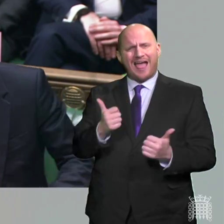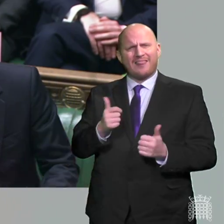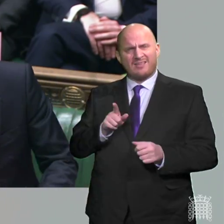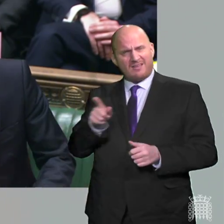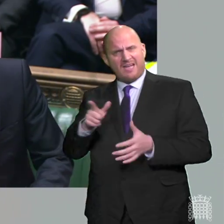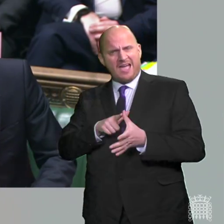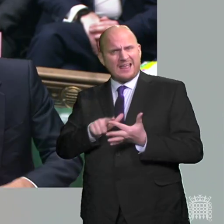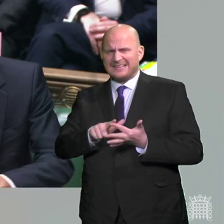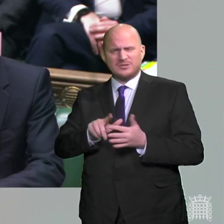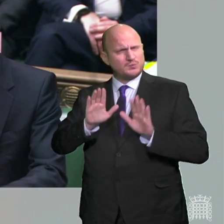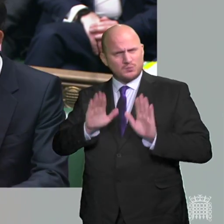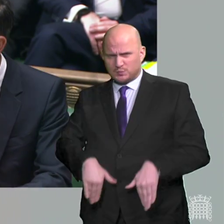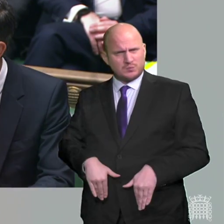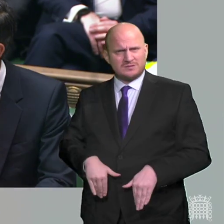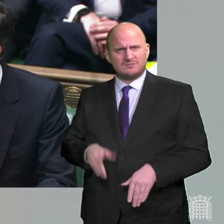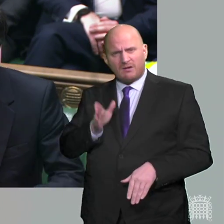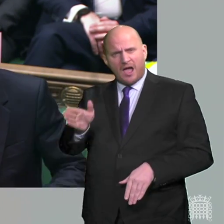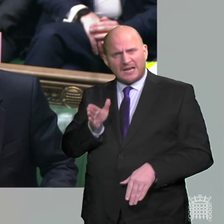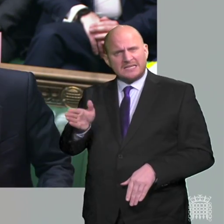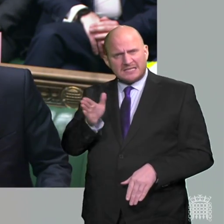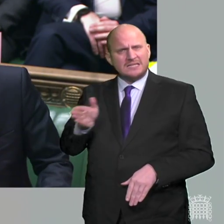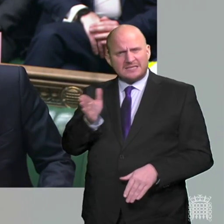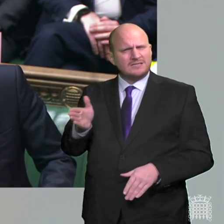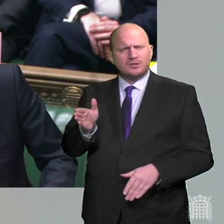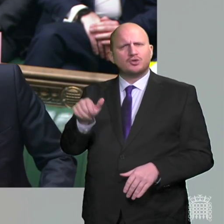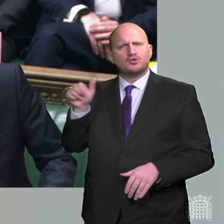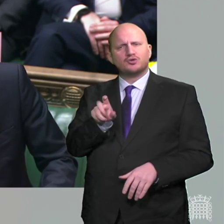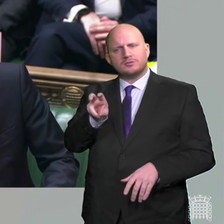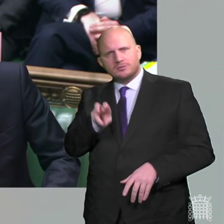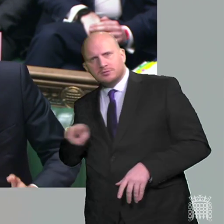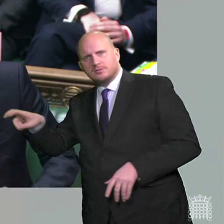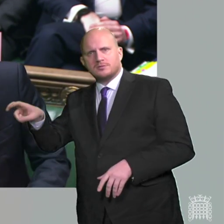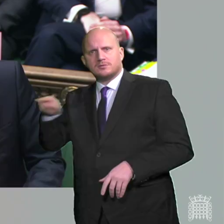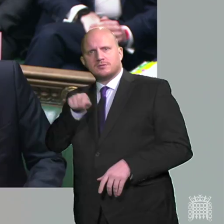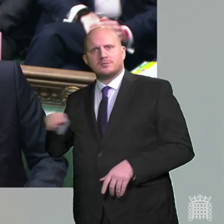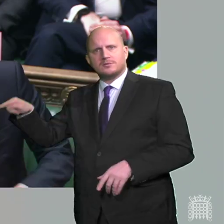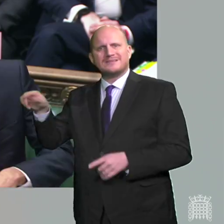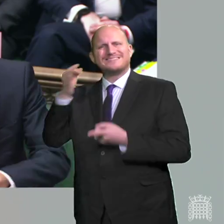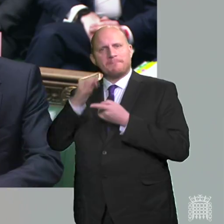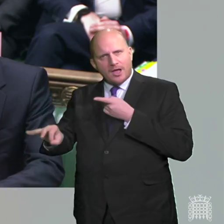Too often, they end up in A&E when they should be receiving specialist treatment elsewhere.